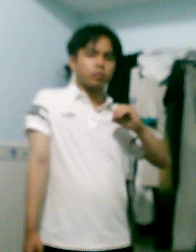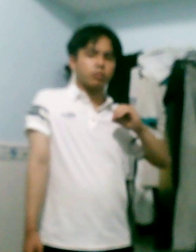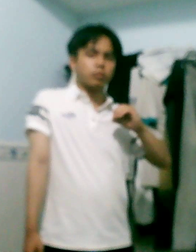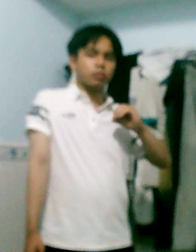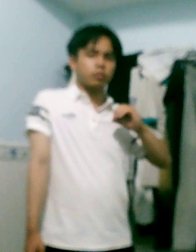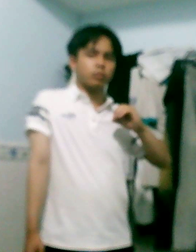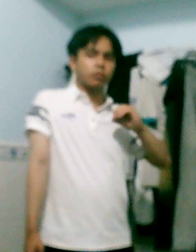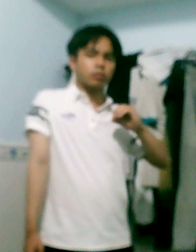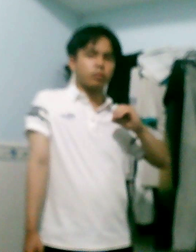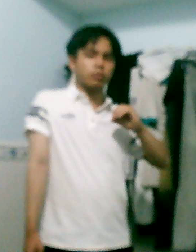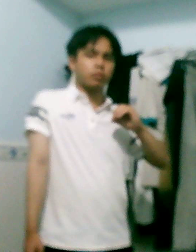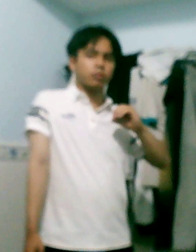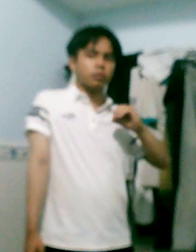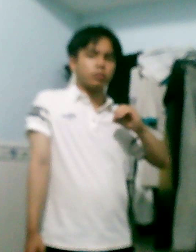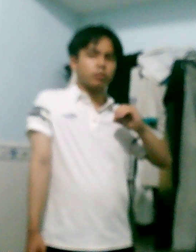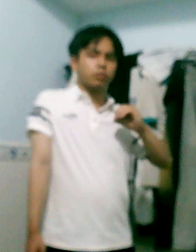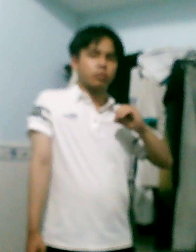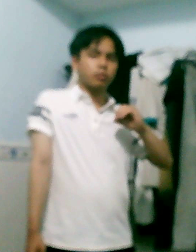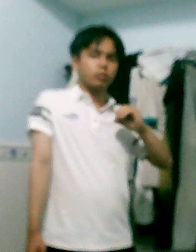o